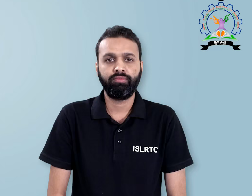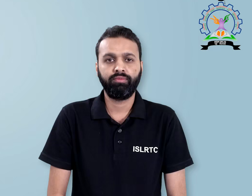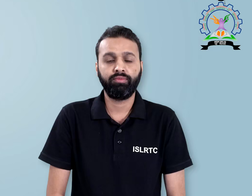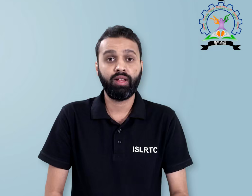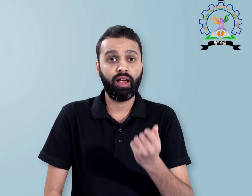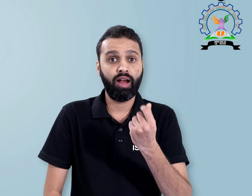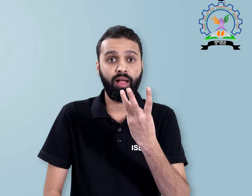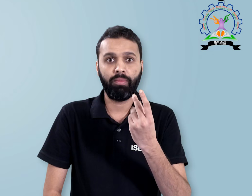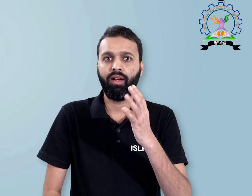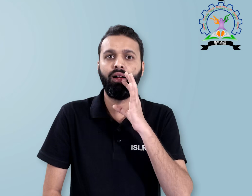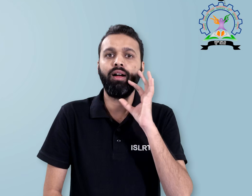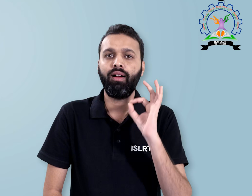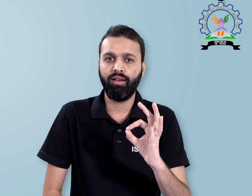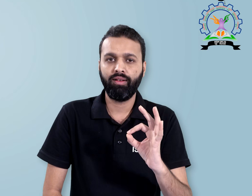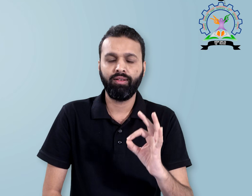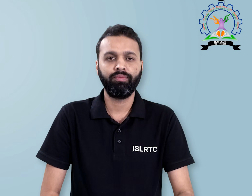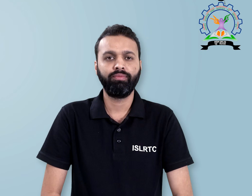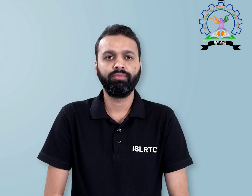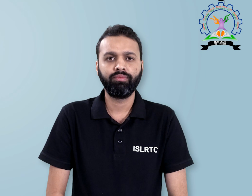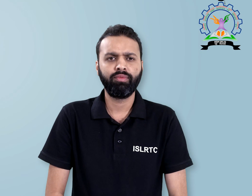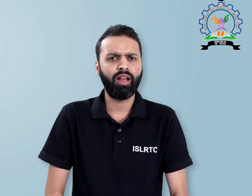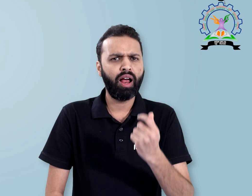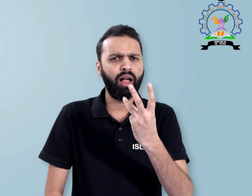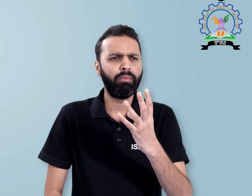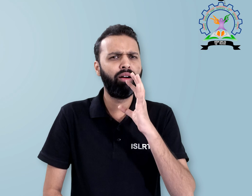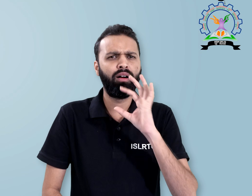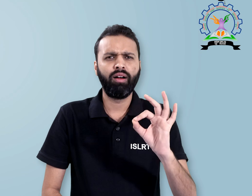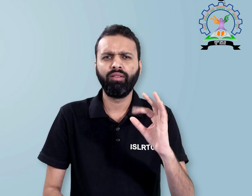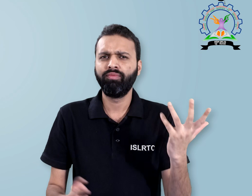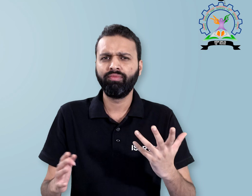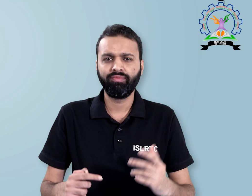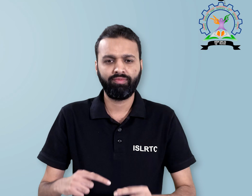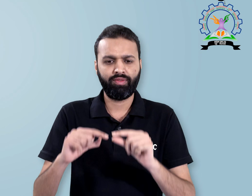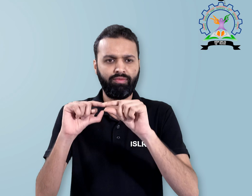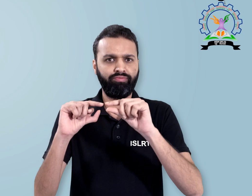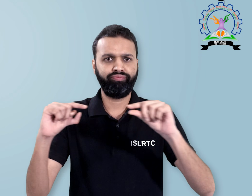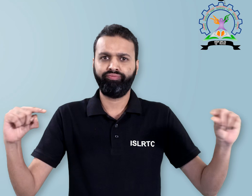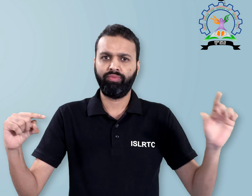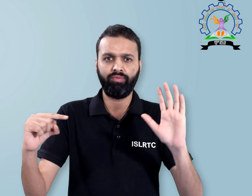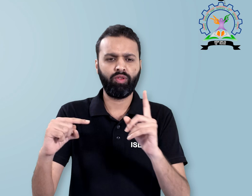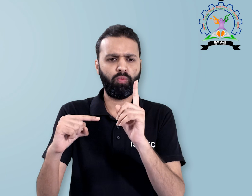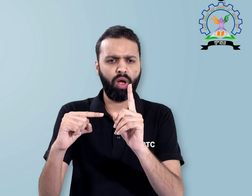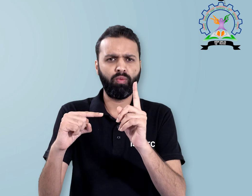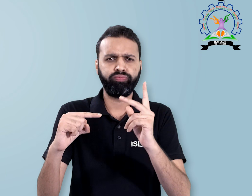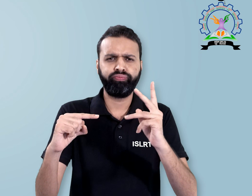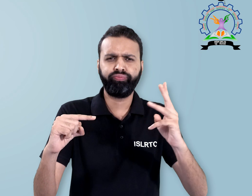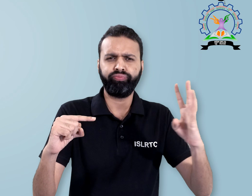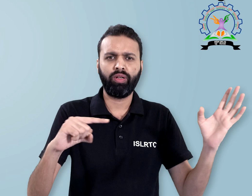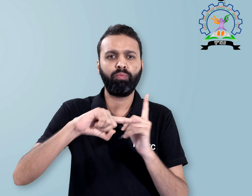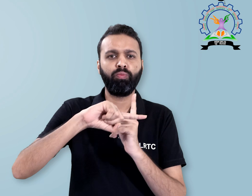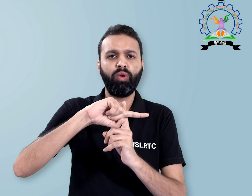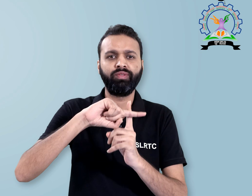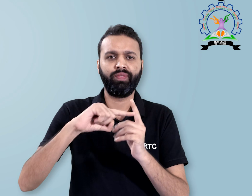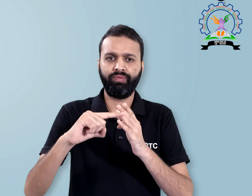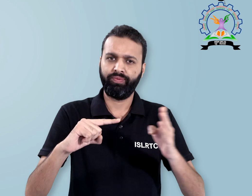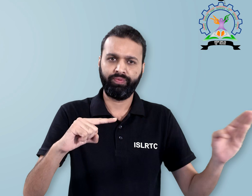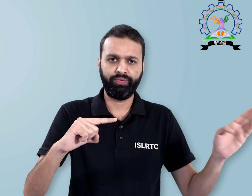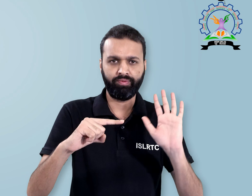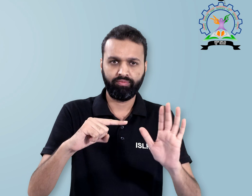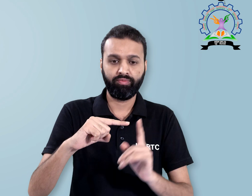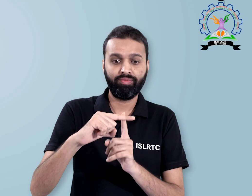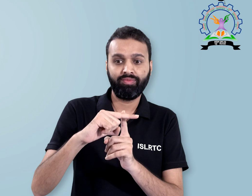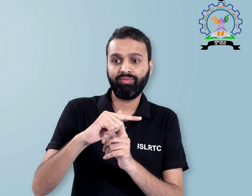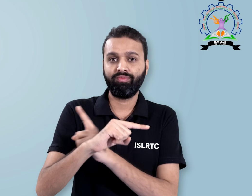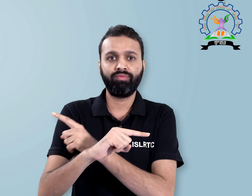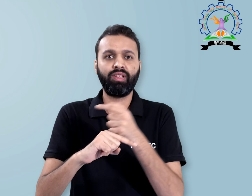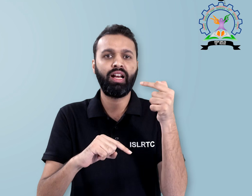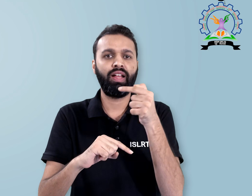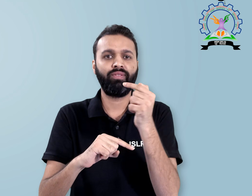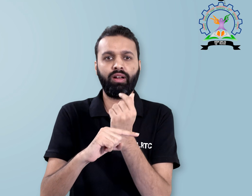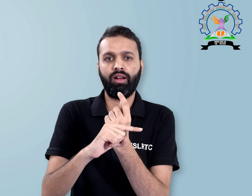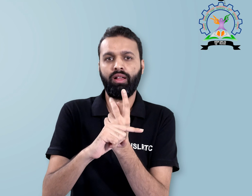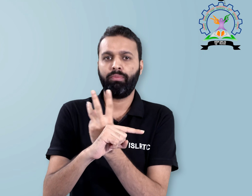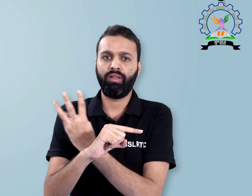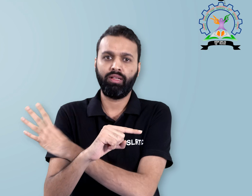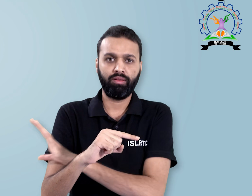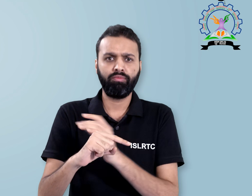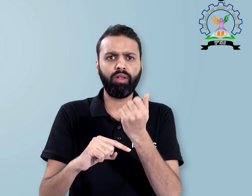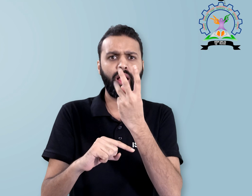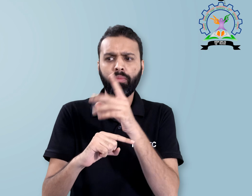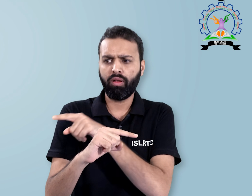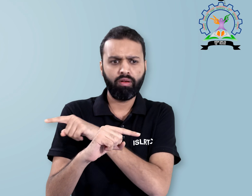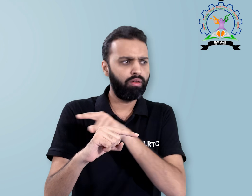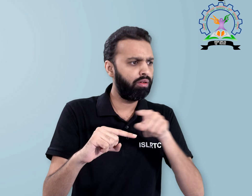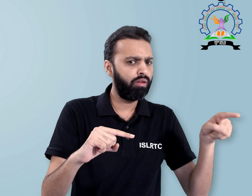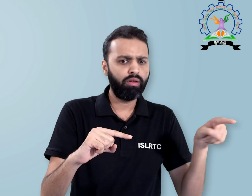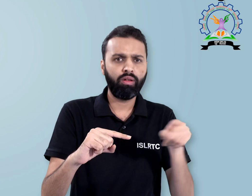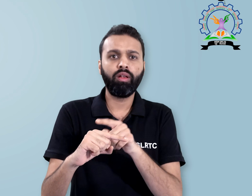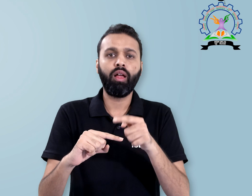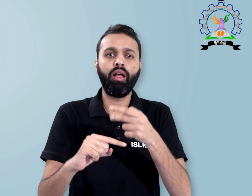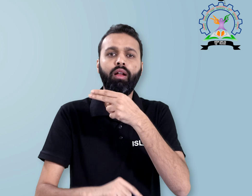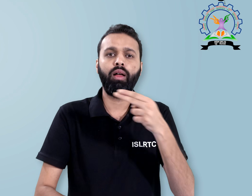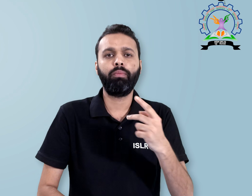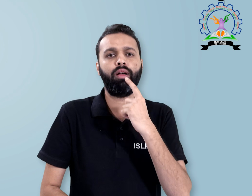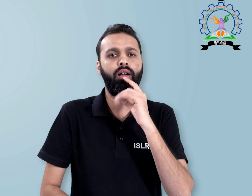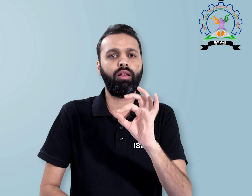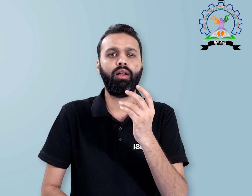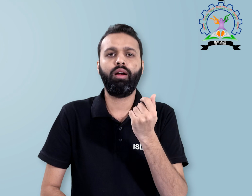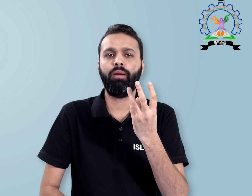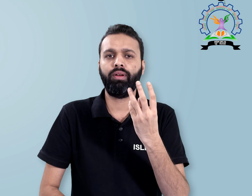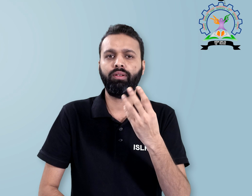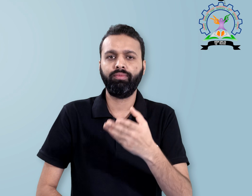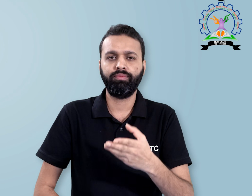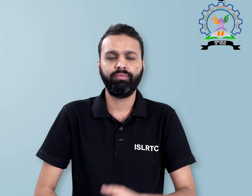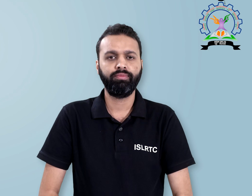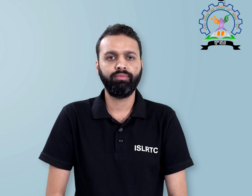Real Number Any number that can be found on the number line.